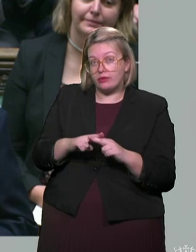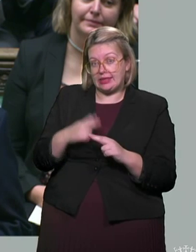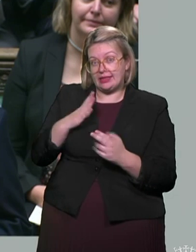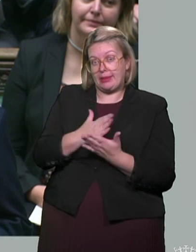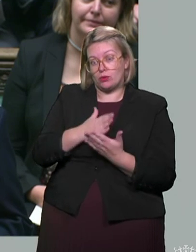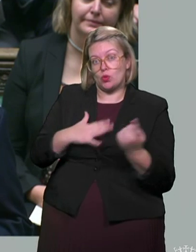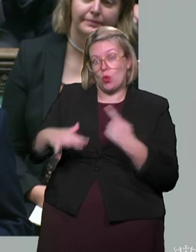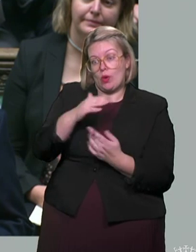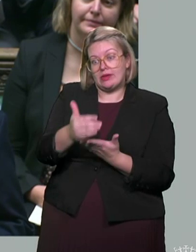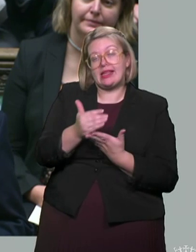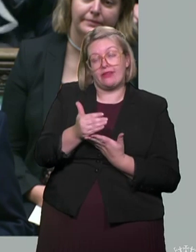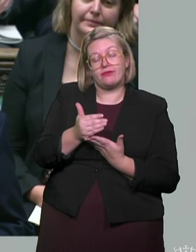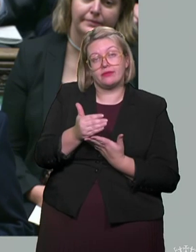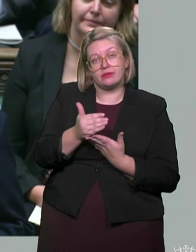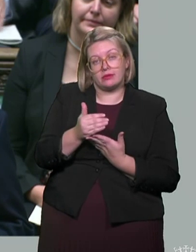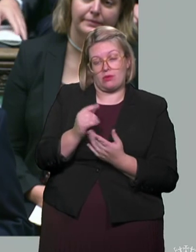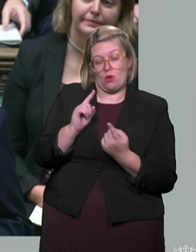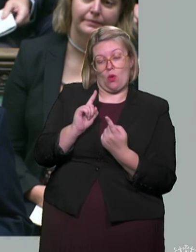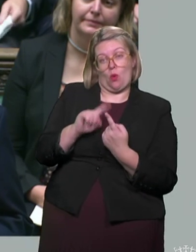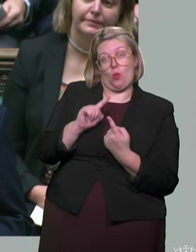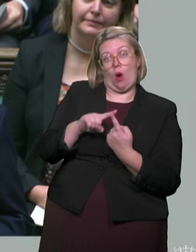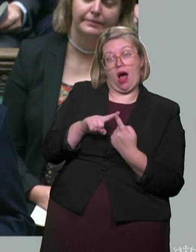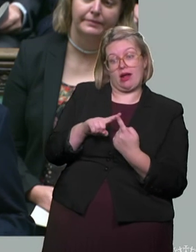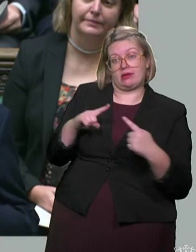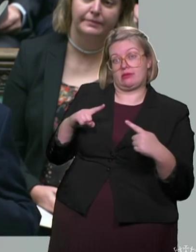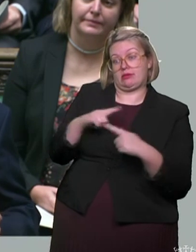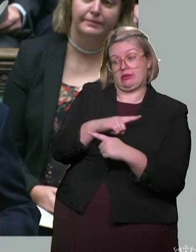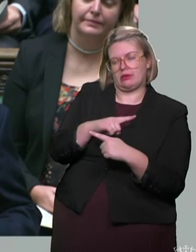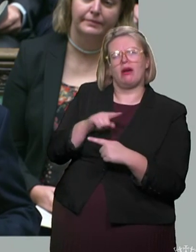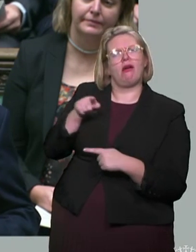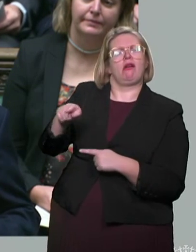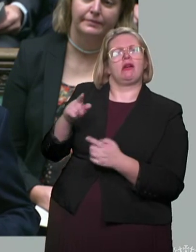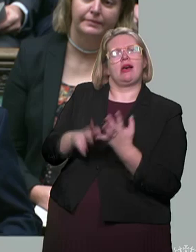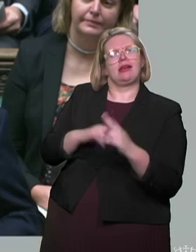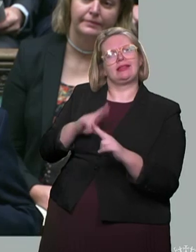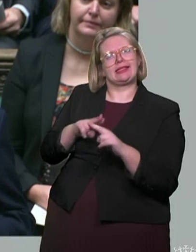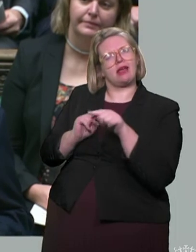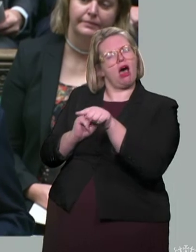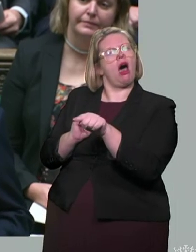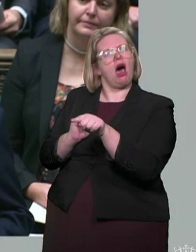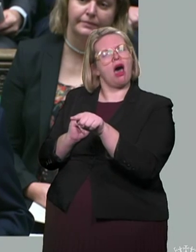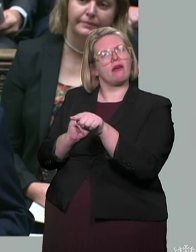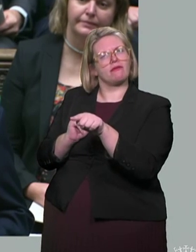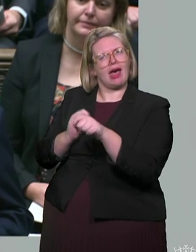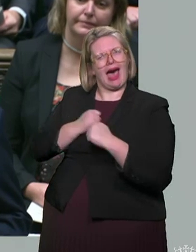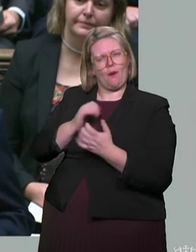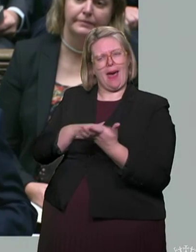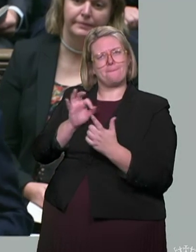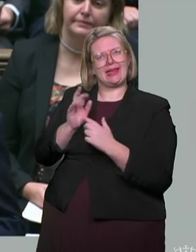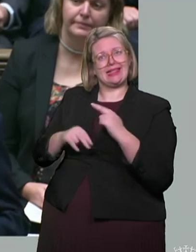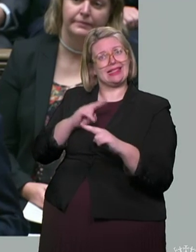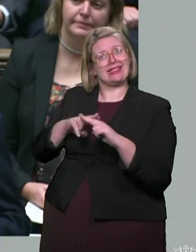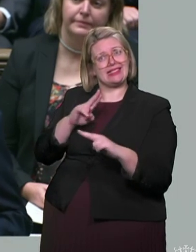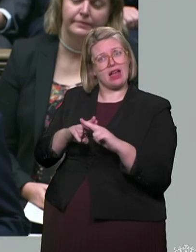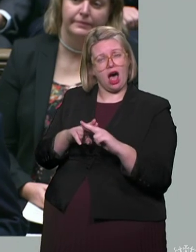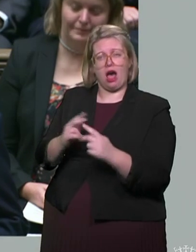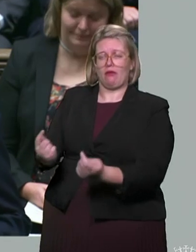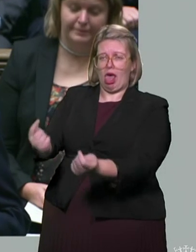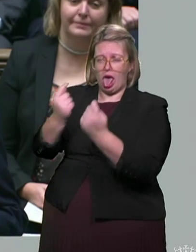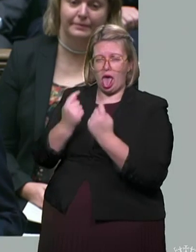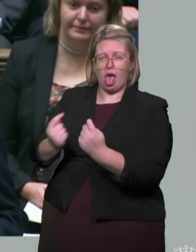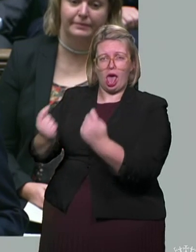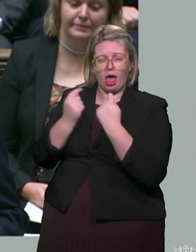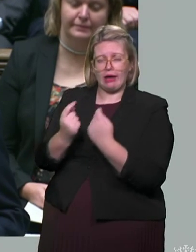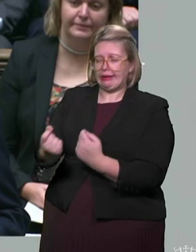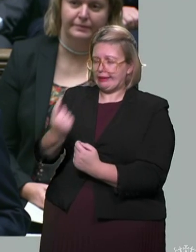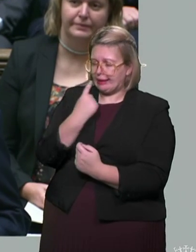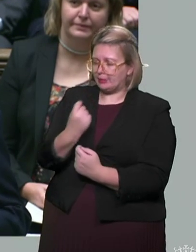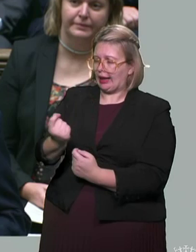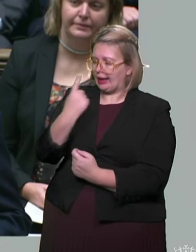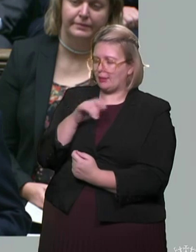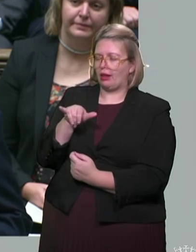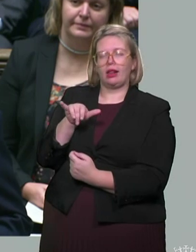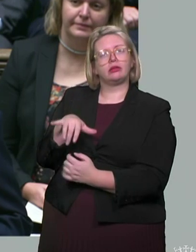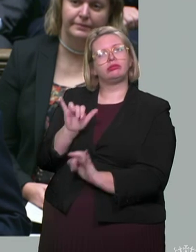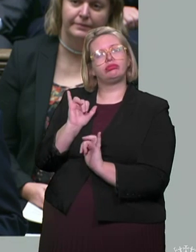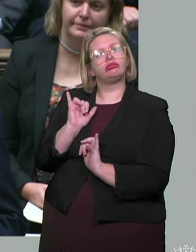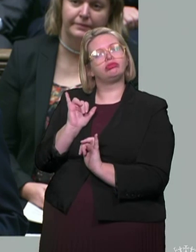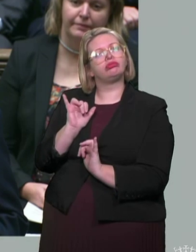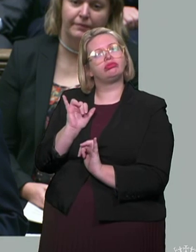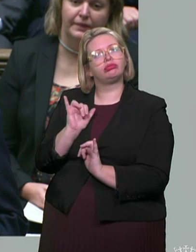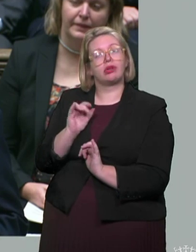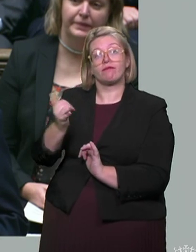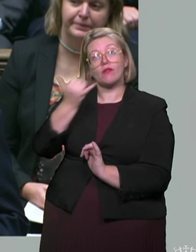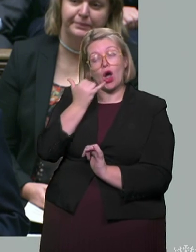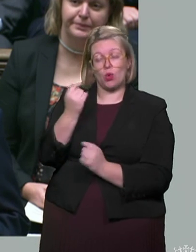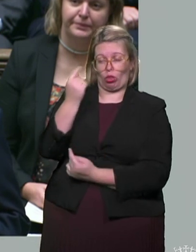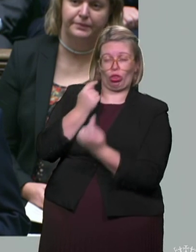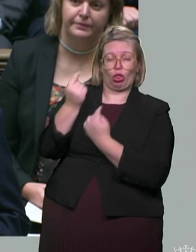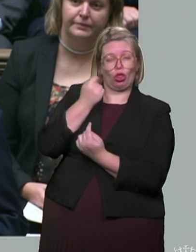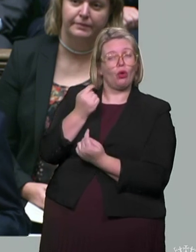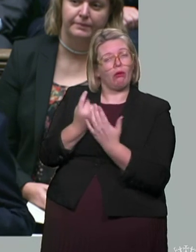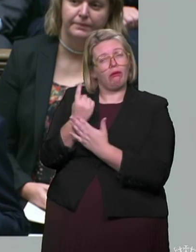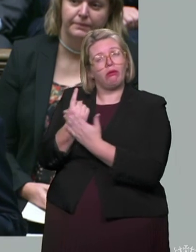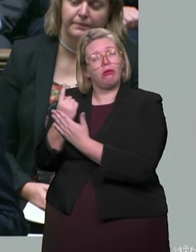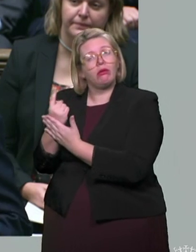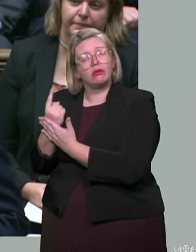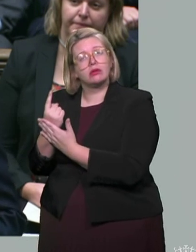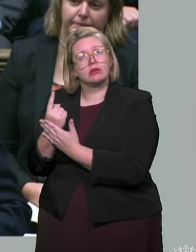One aspect that is often overlooked is the fact that it is our staff who are on the frontline in receiving the abusive emails and correspondence, and they take the hostile phone calls.